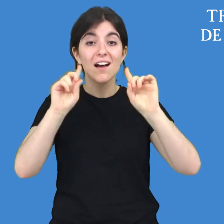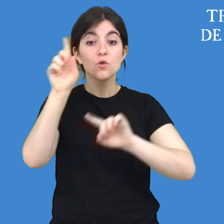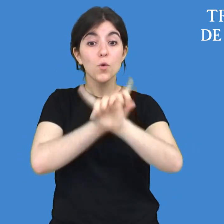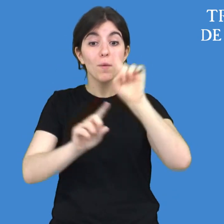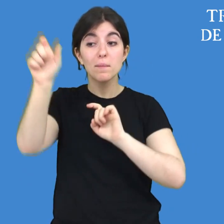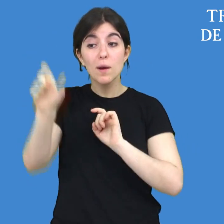problema